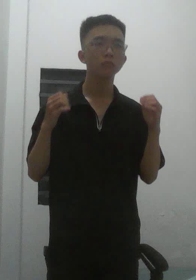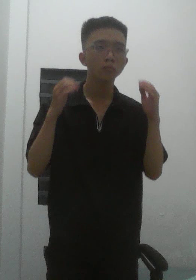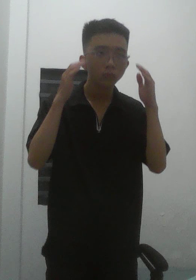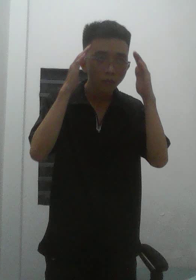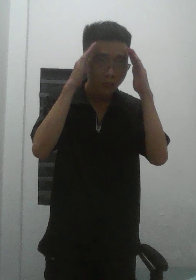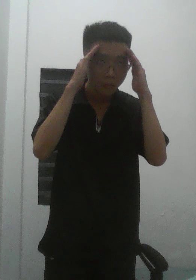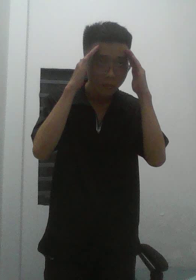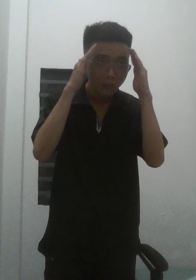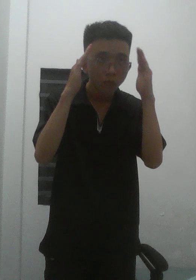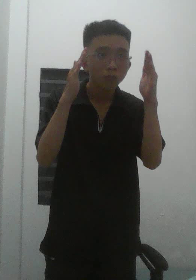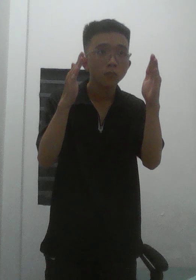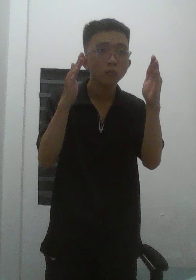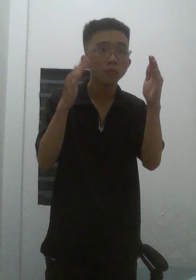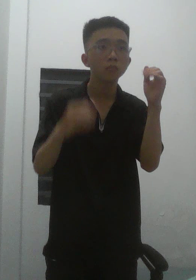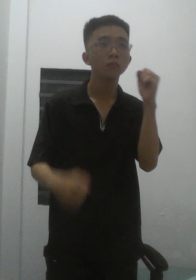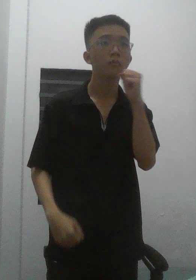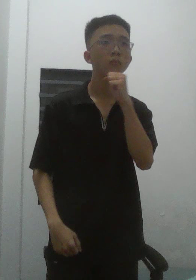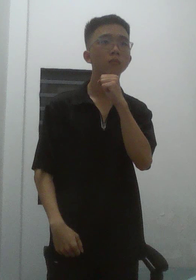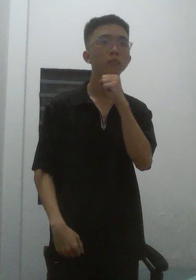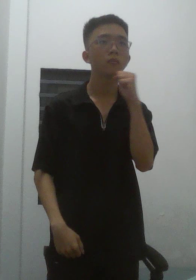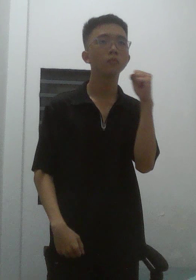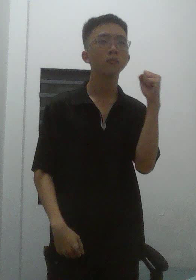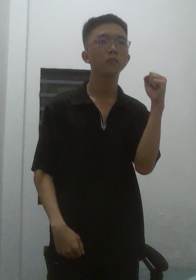khong quan tam